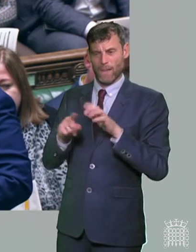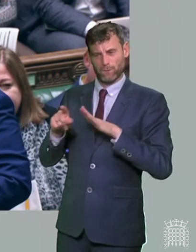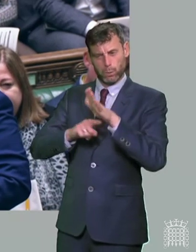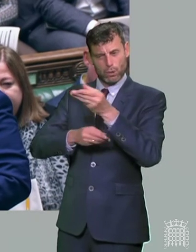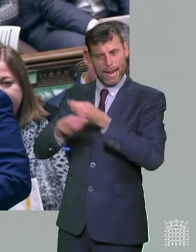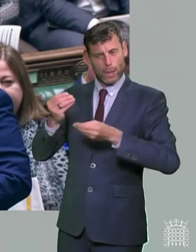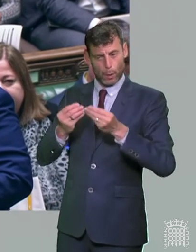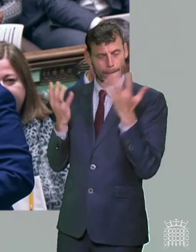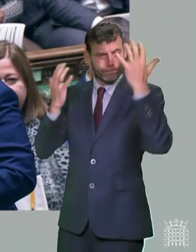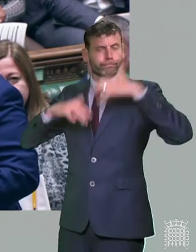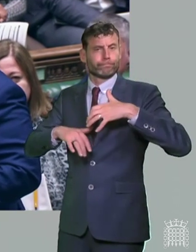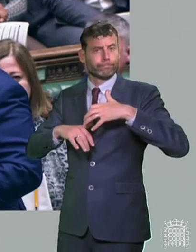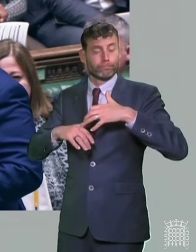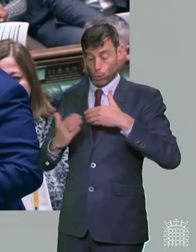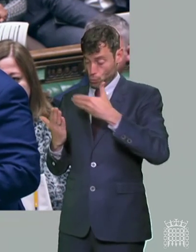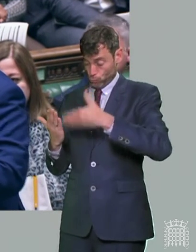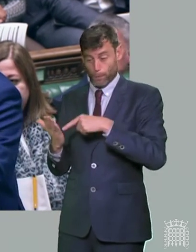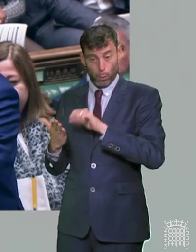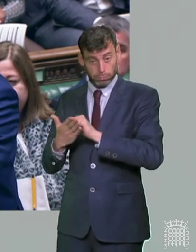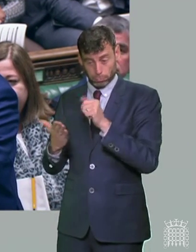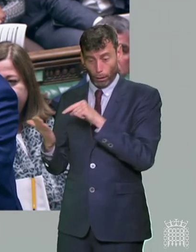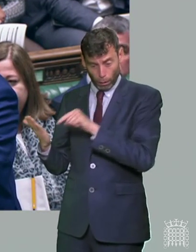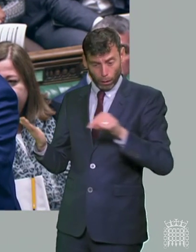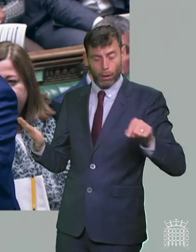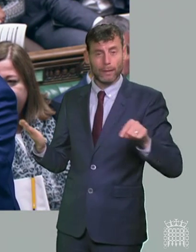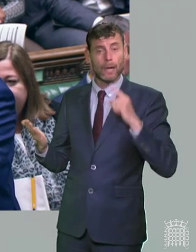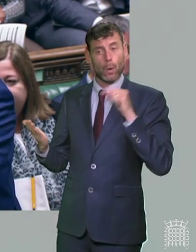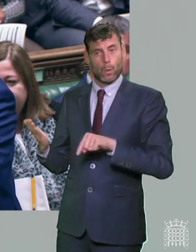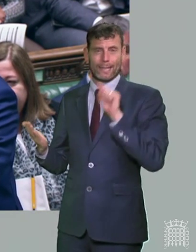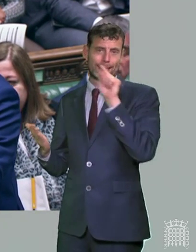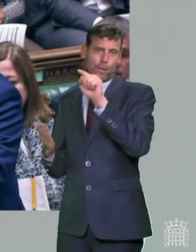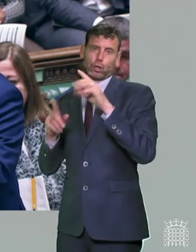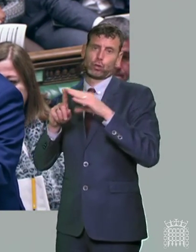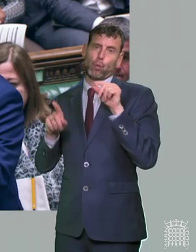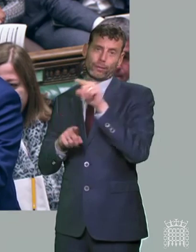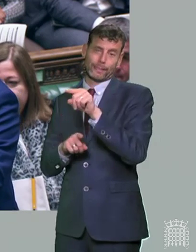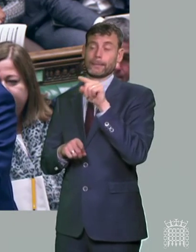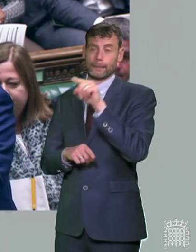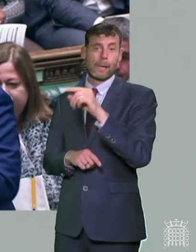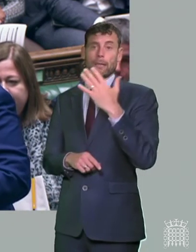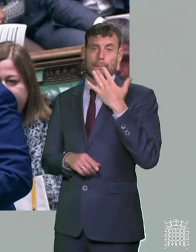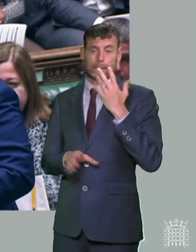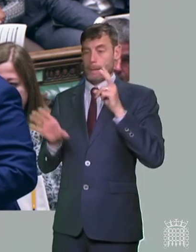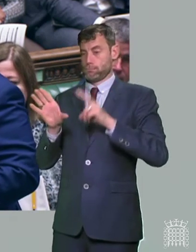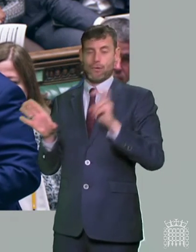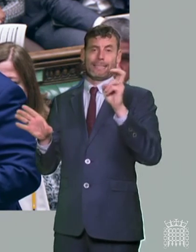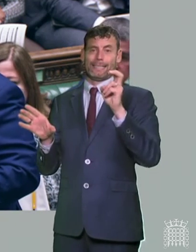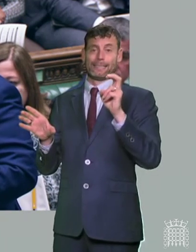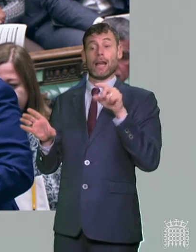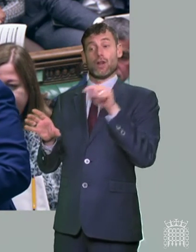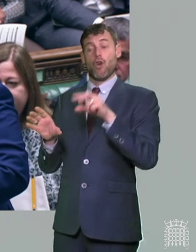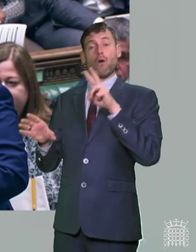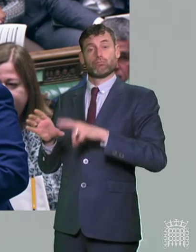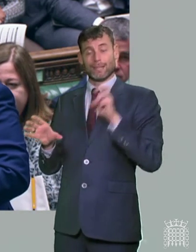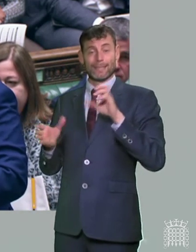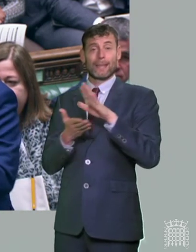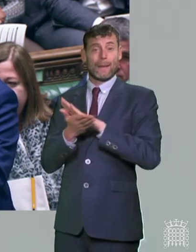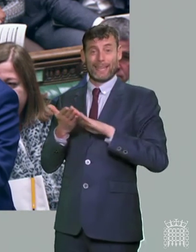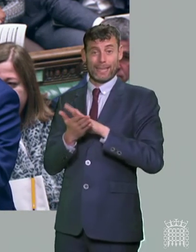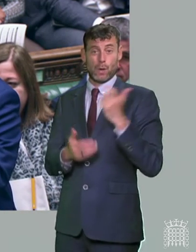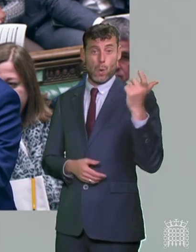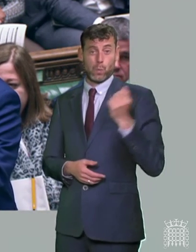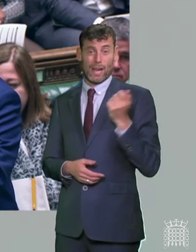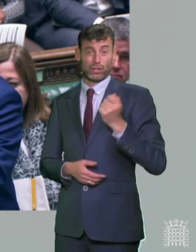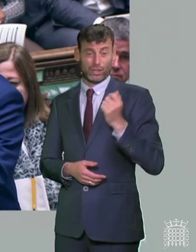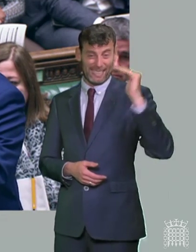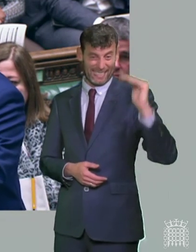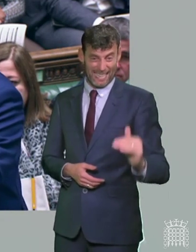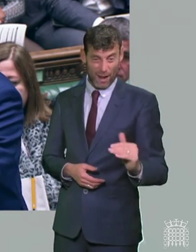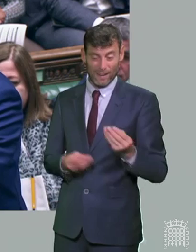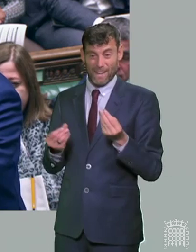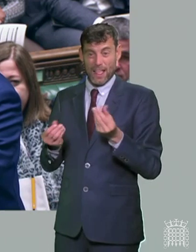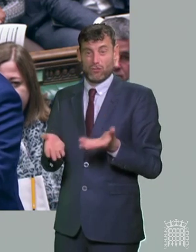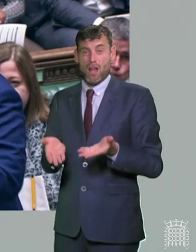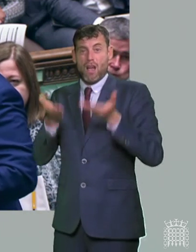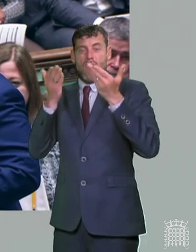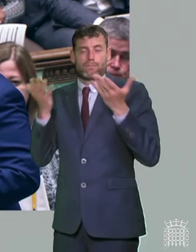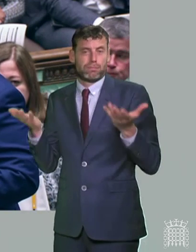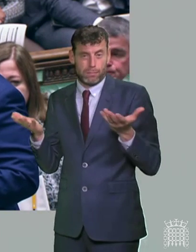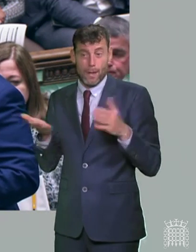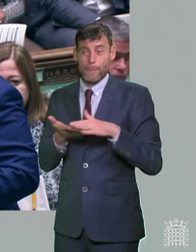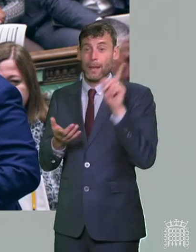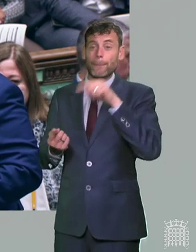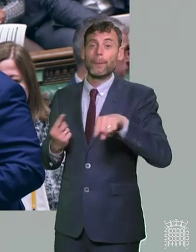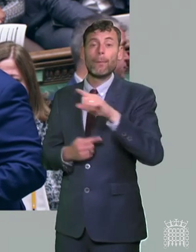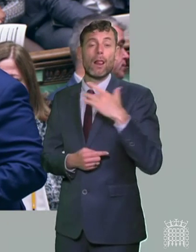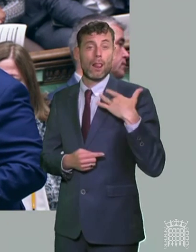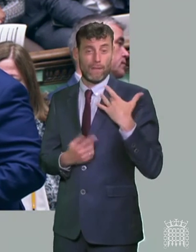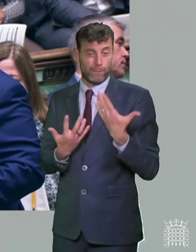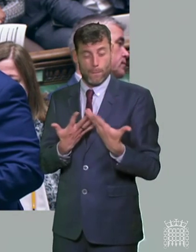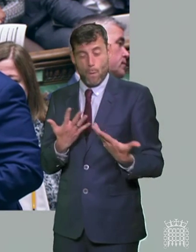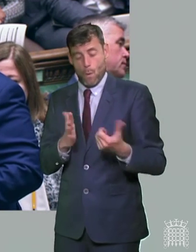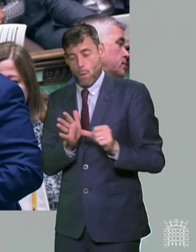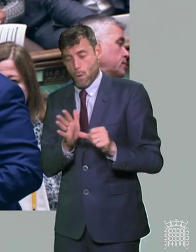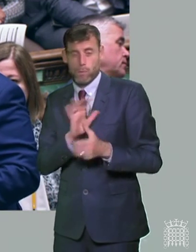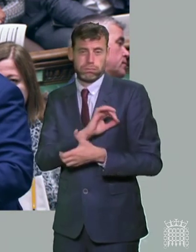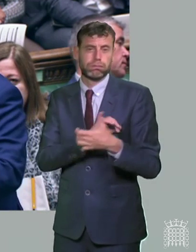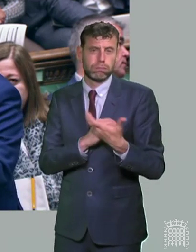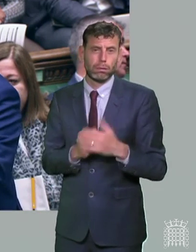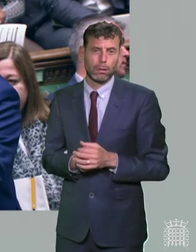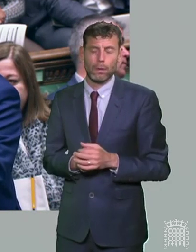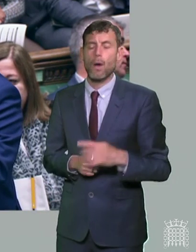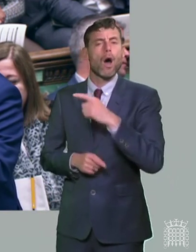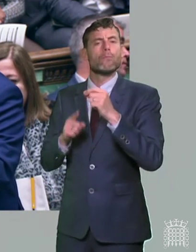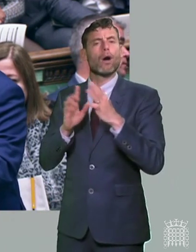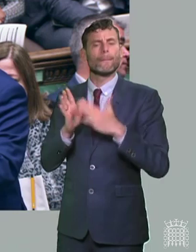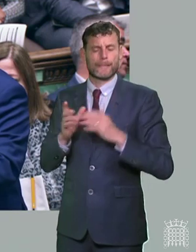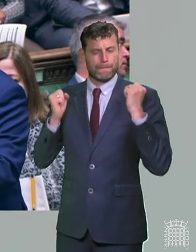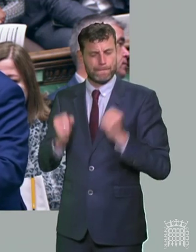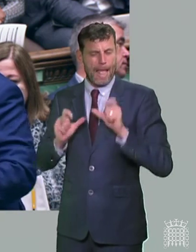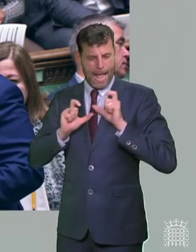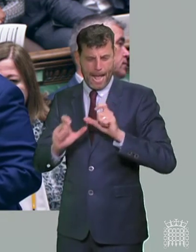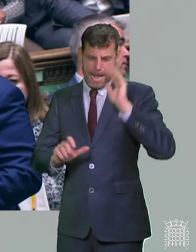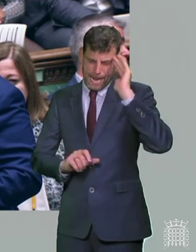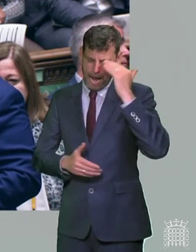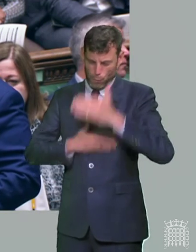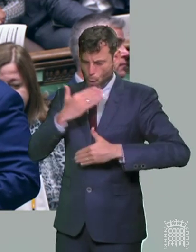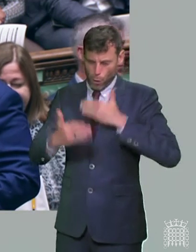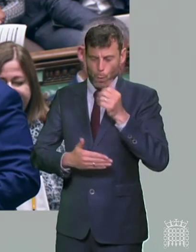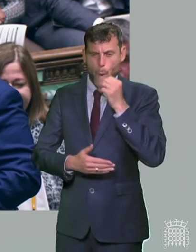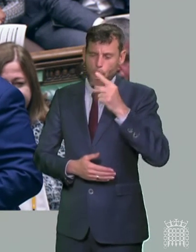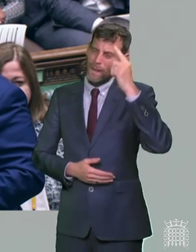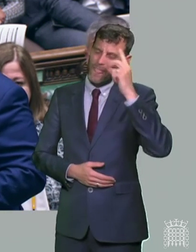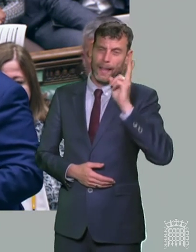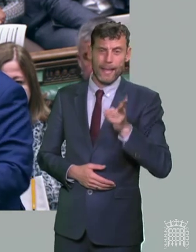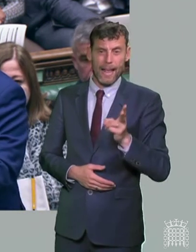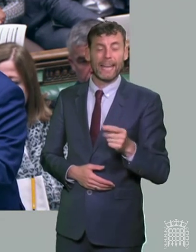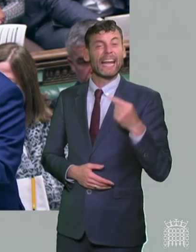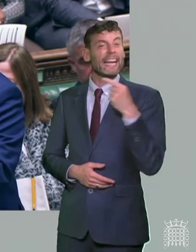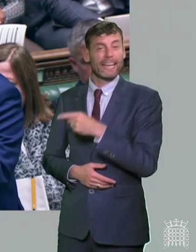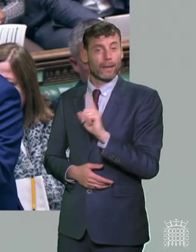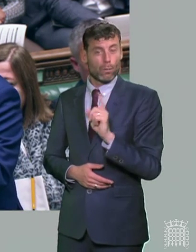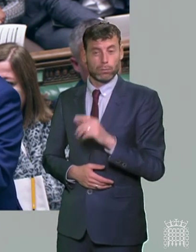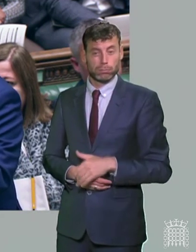The report could not be clearer. The Tory Government’s disastrous Brexit is driving wages down, pushing inflation up and will make us poorer over the next decade, but instead of reversing course, the Prime Minister is recklessly threatening a trade war at the worst possible time.